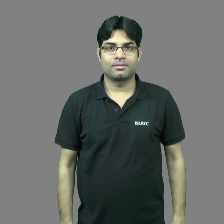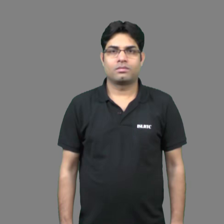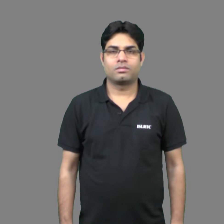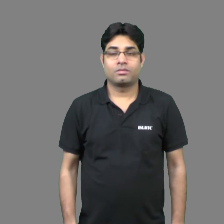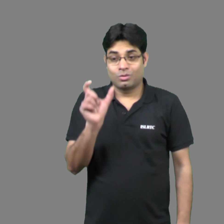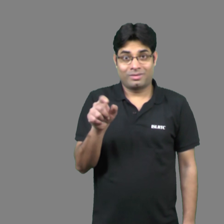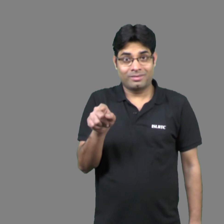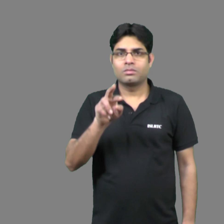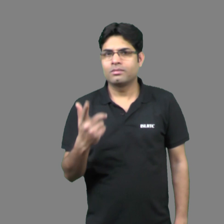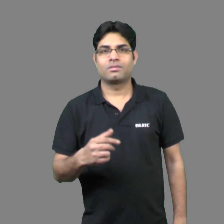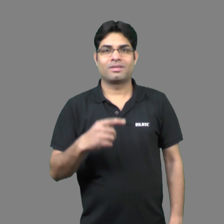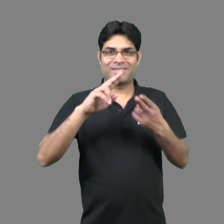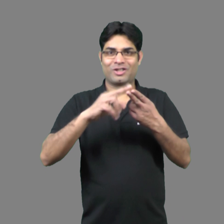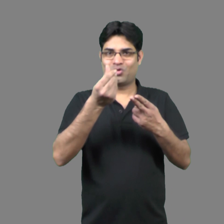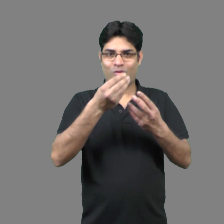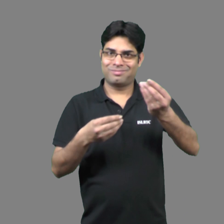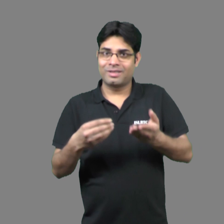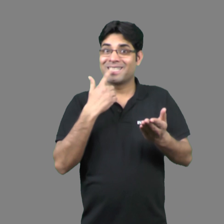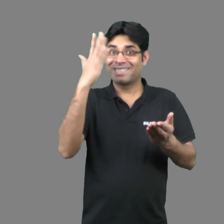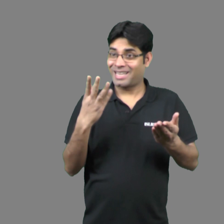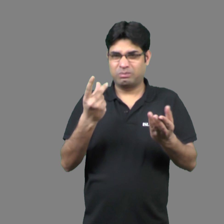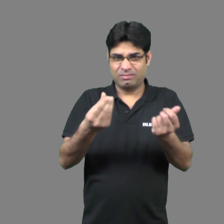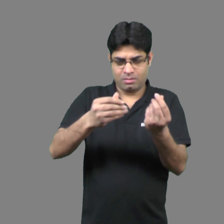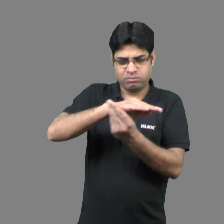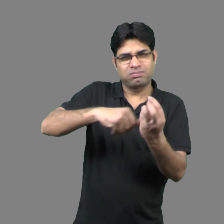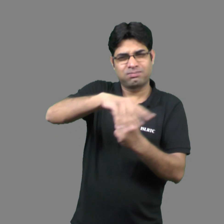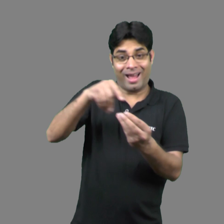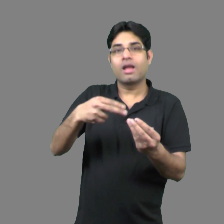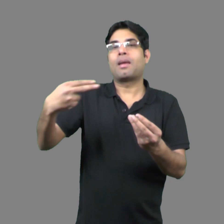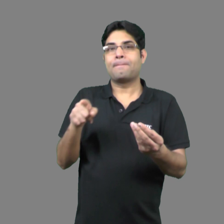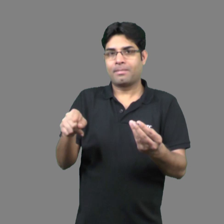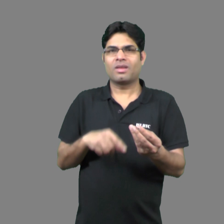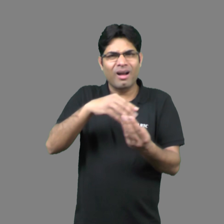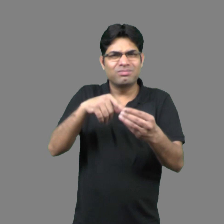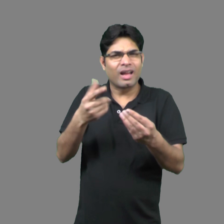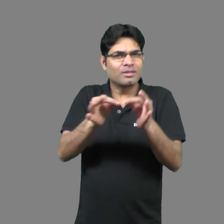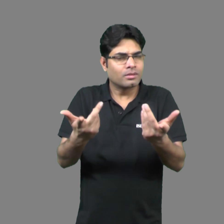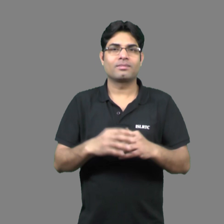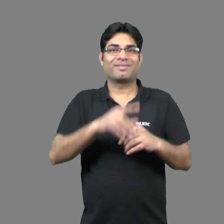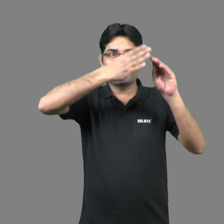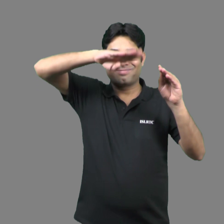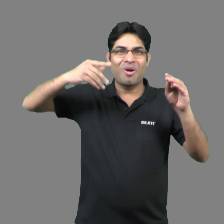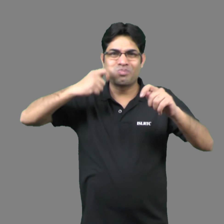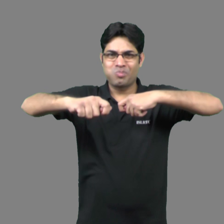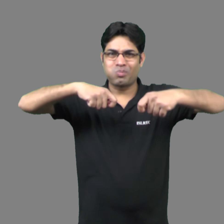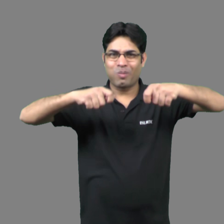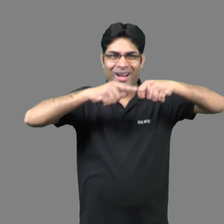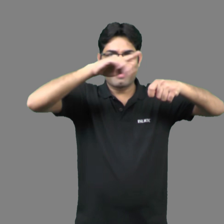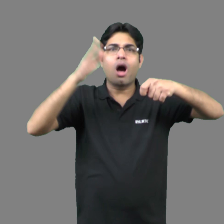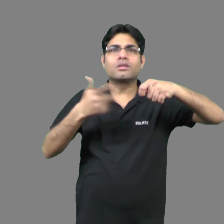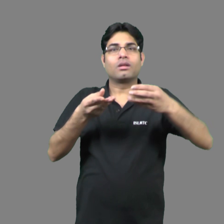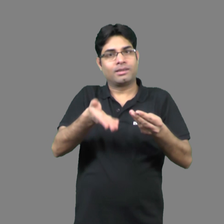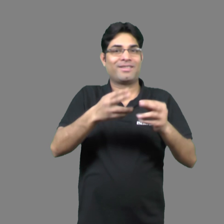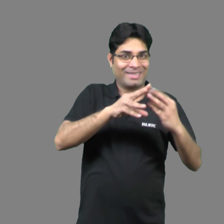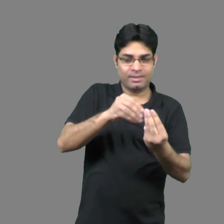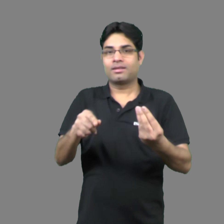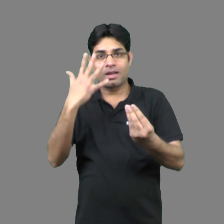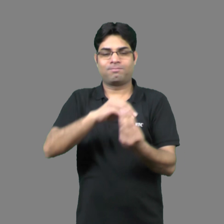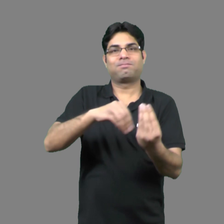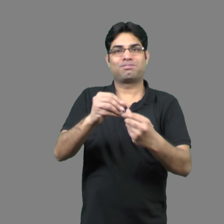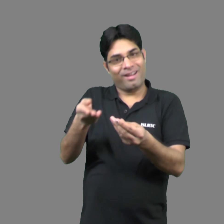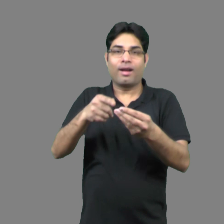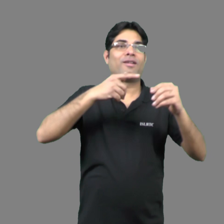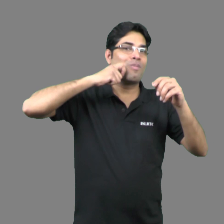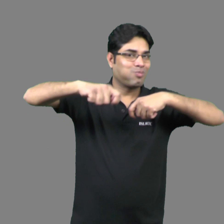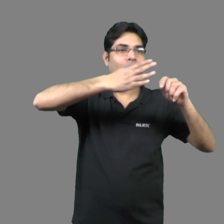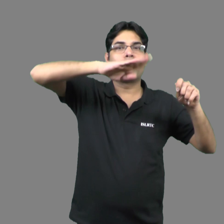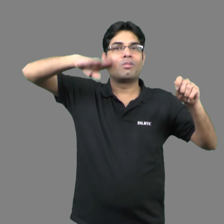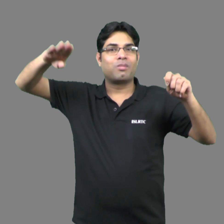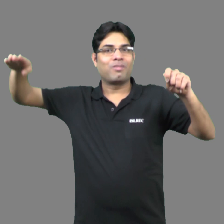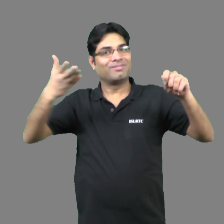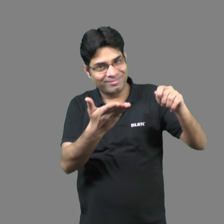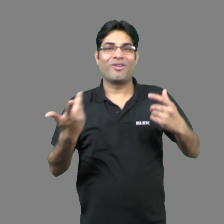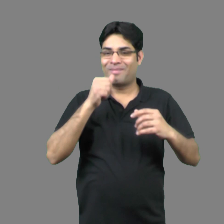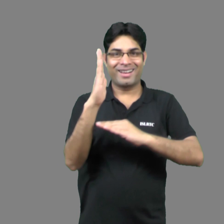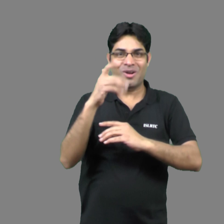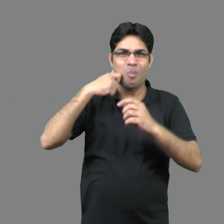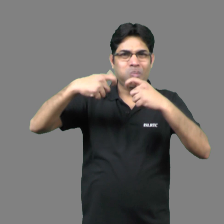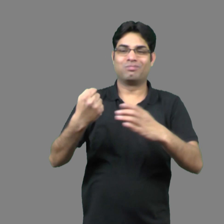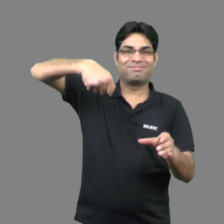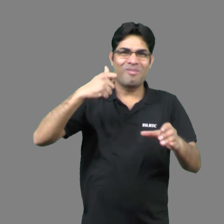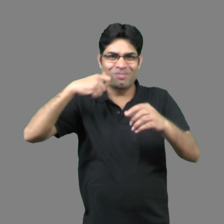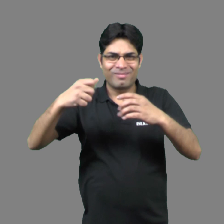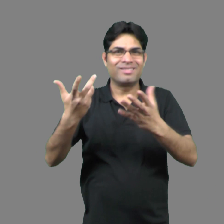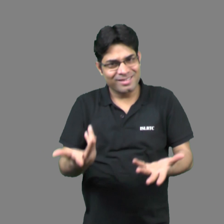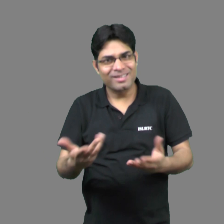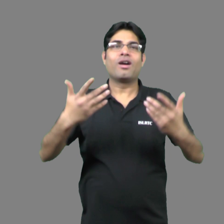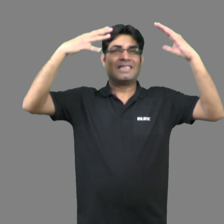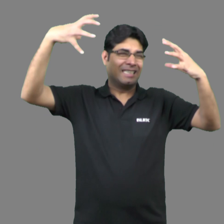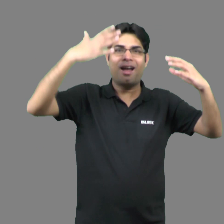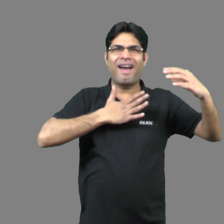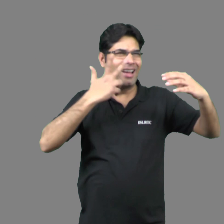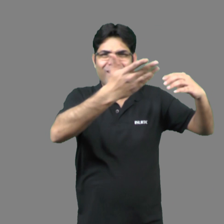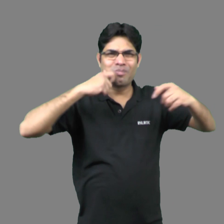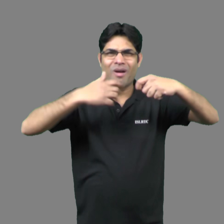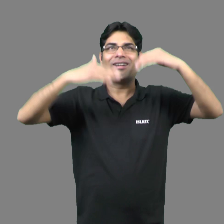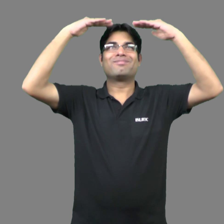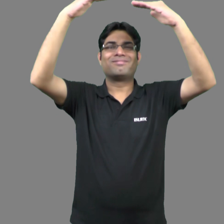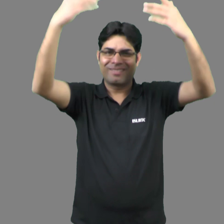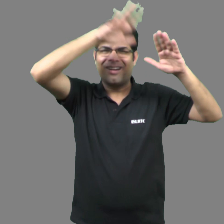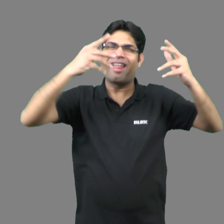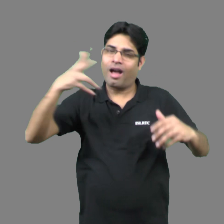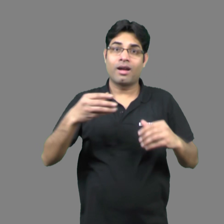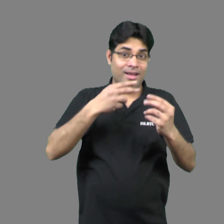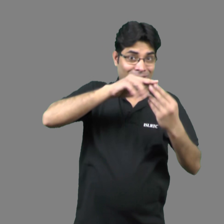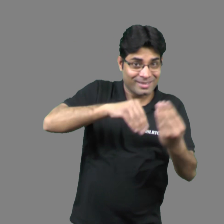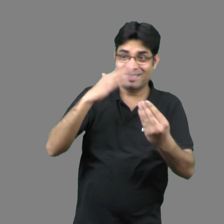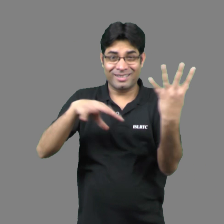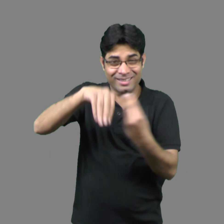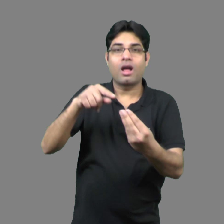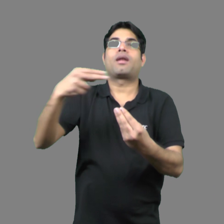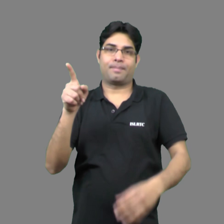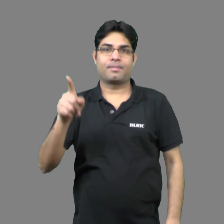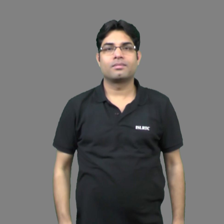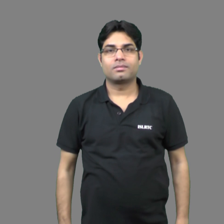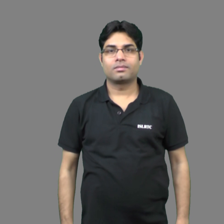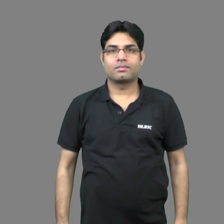Fibre Glass